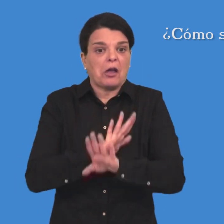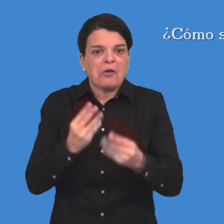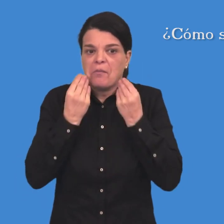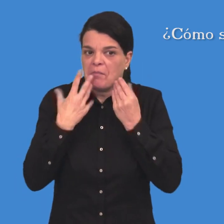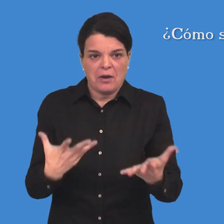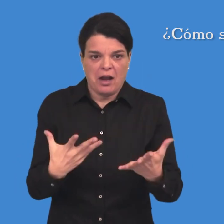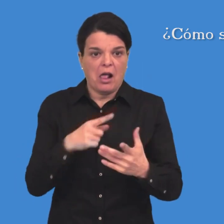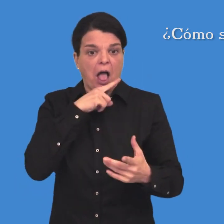bien